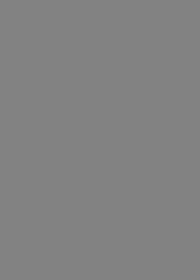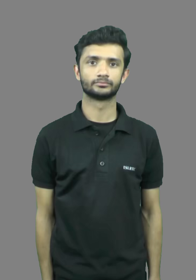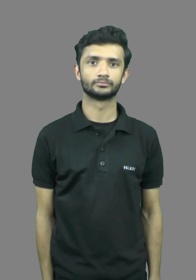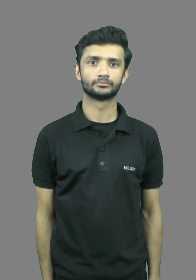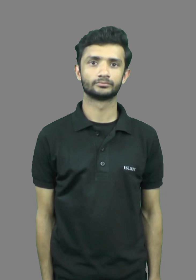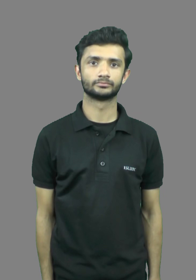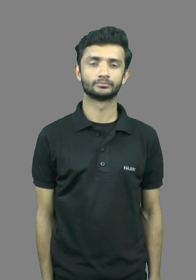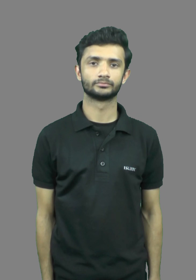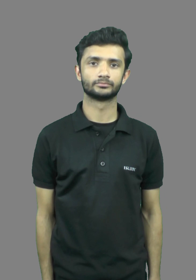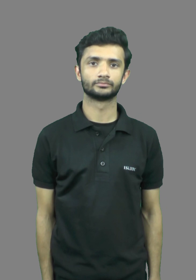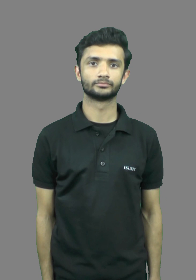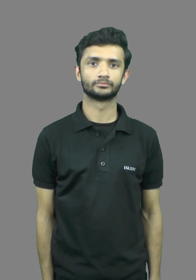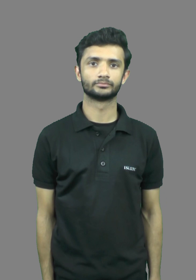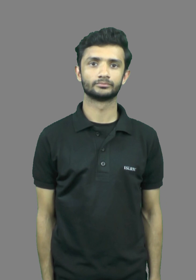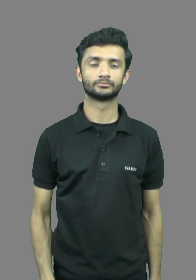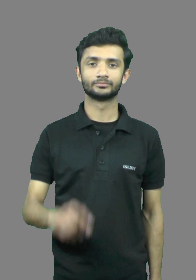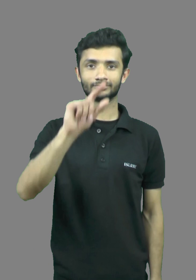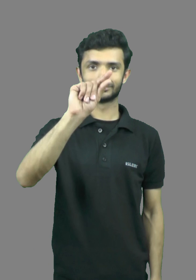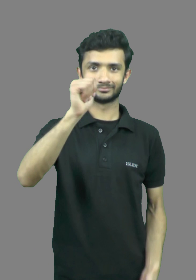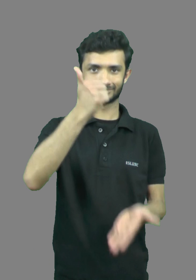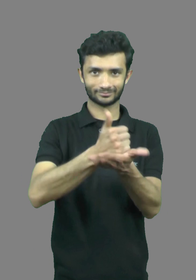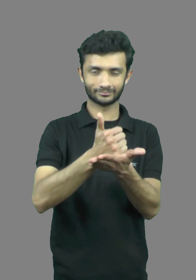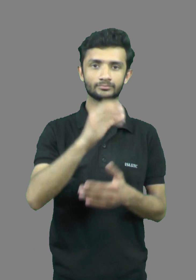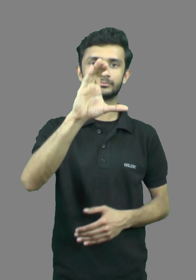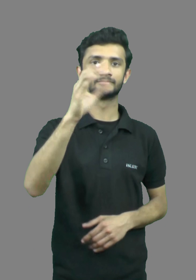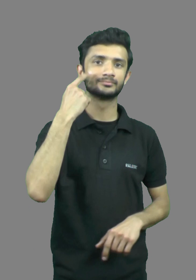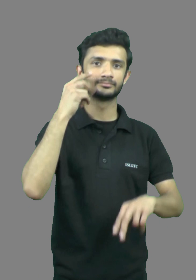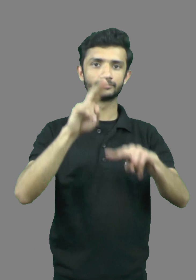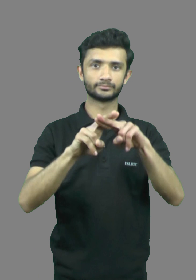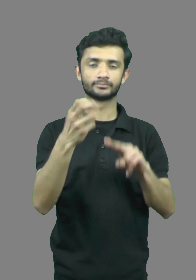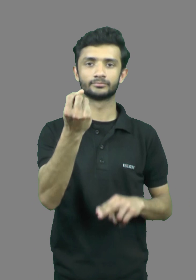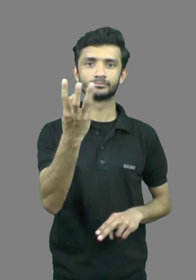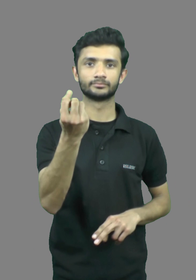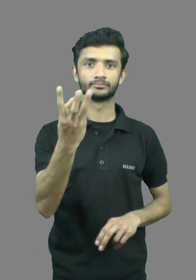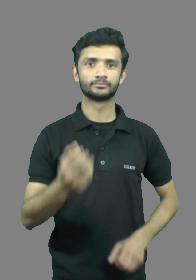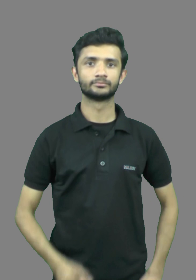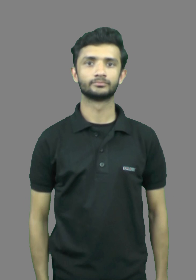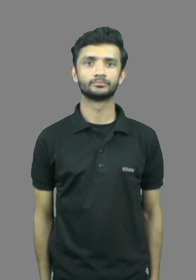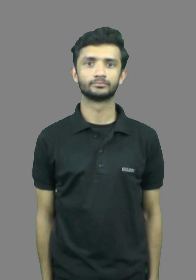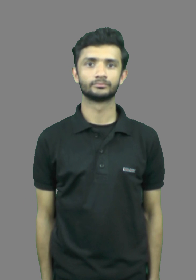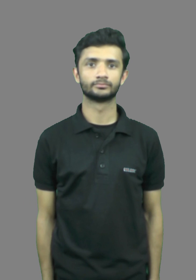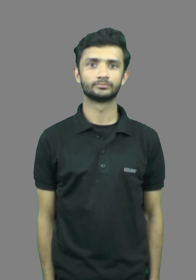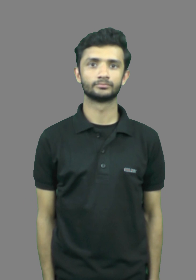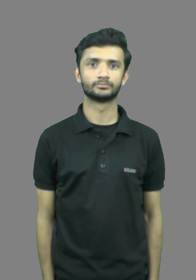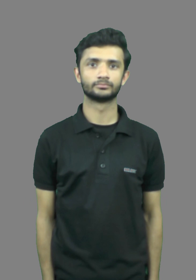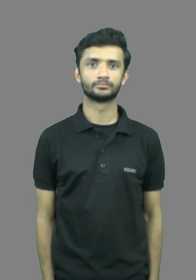CIF Number